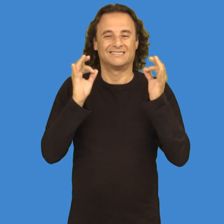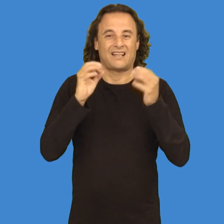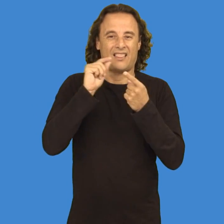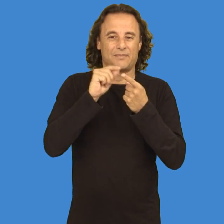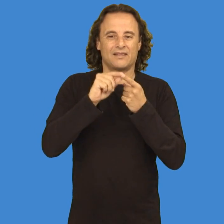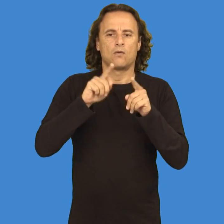diabetes